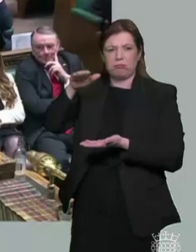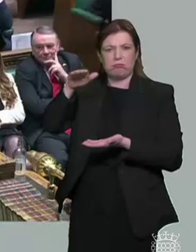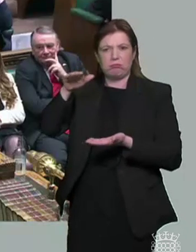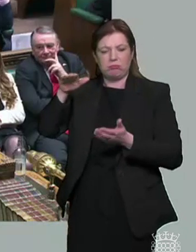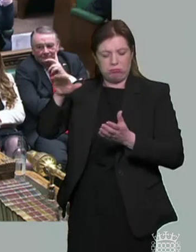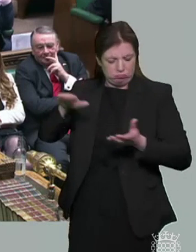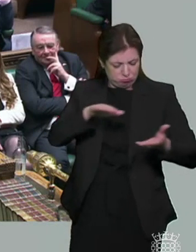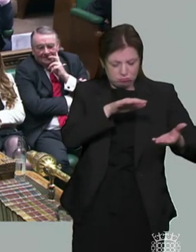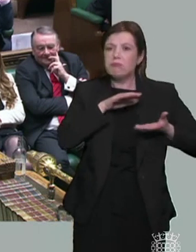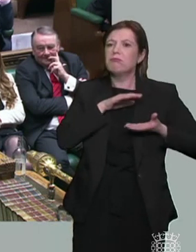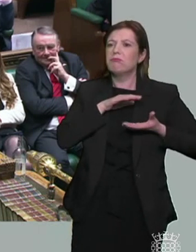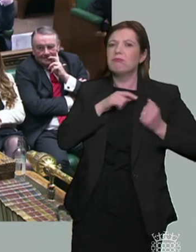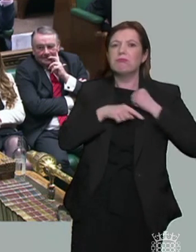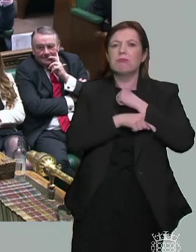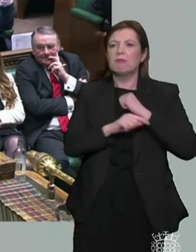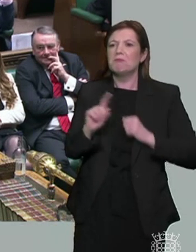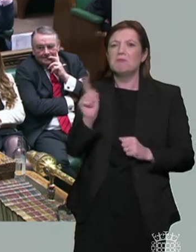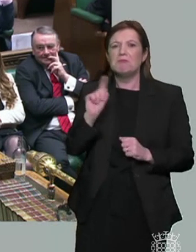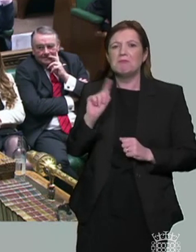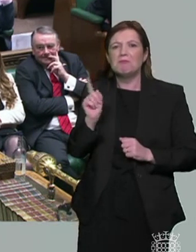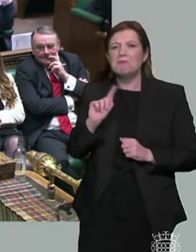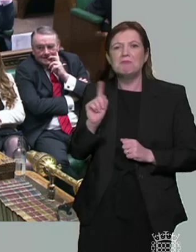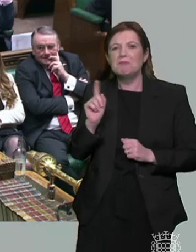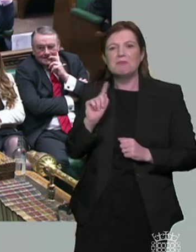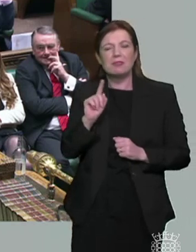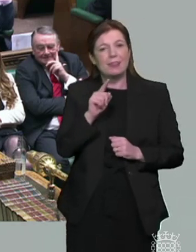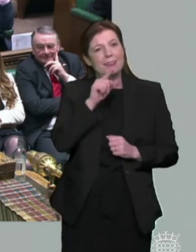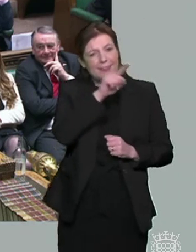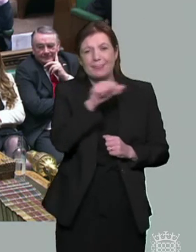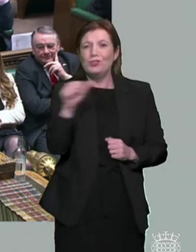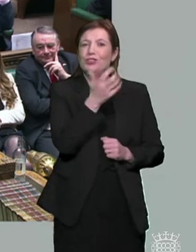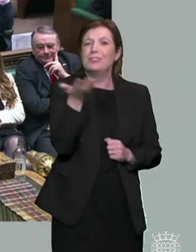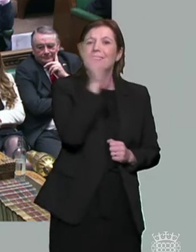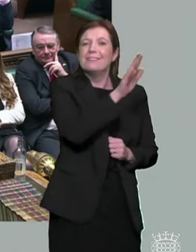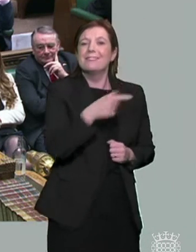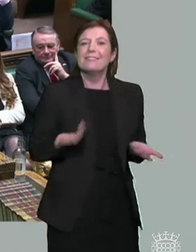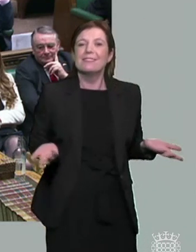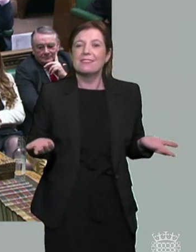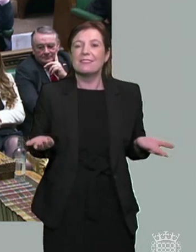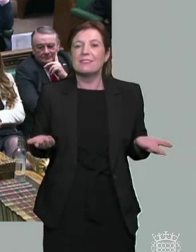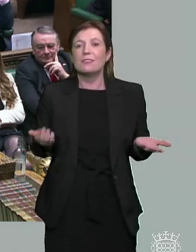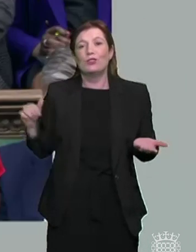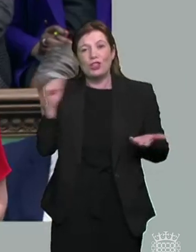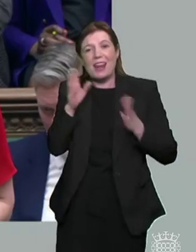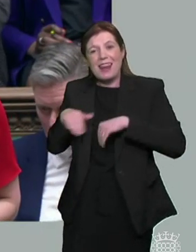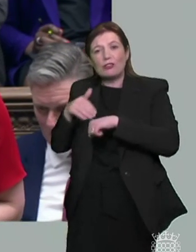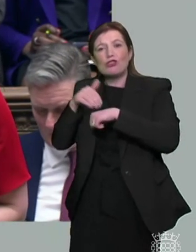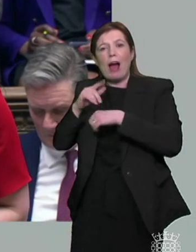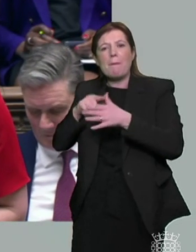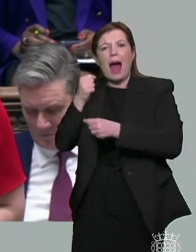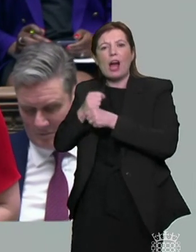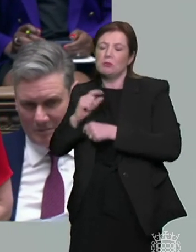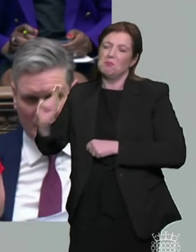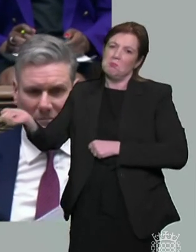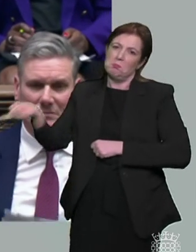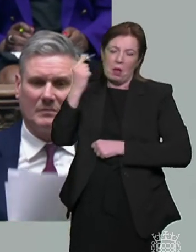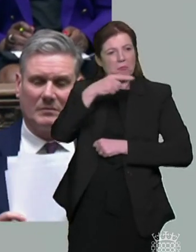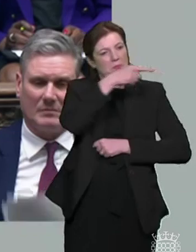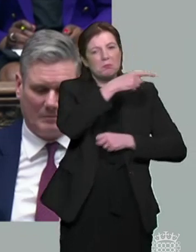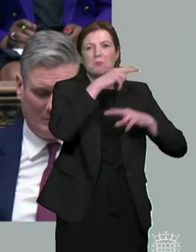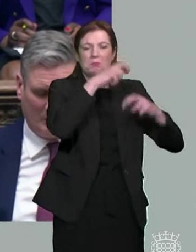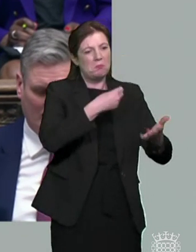There can be no cover-up to hide political embarrassments, so let us call in the National Crime Agency to investigate.